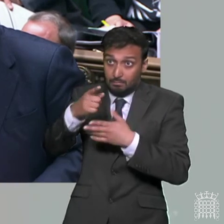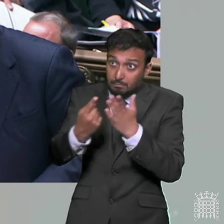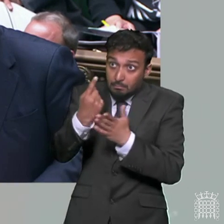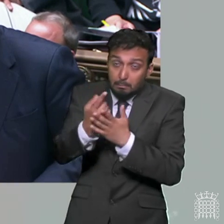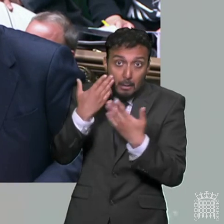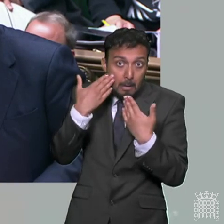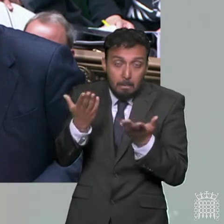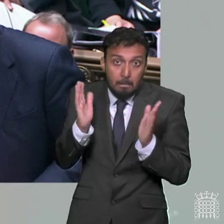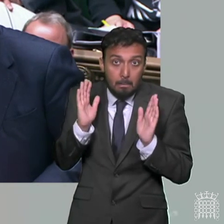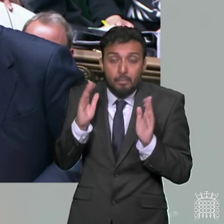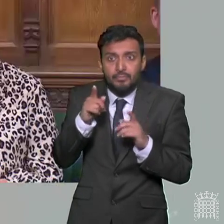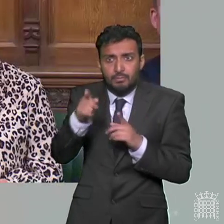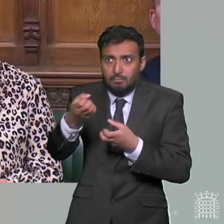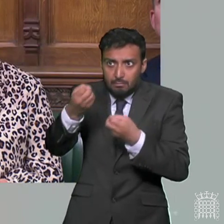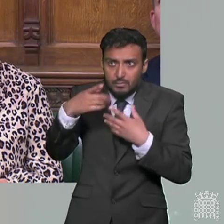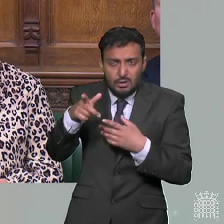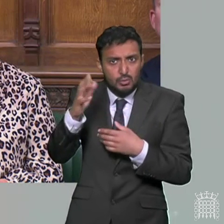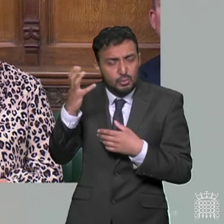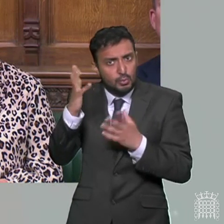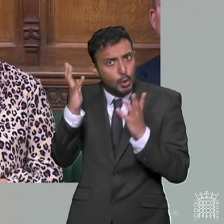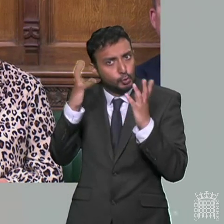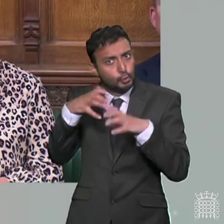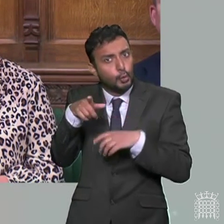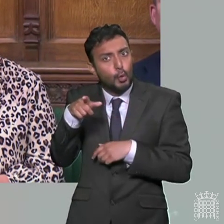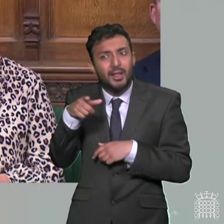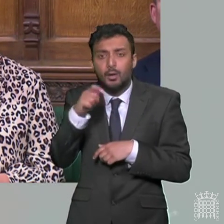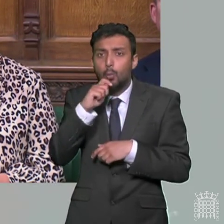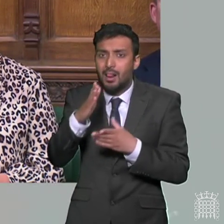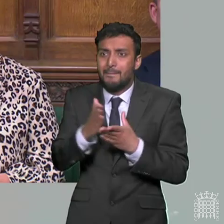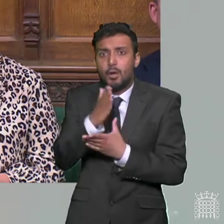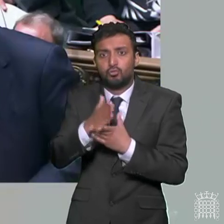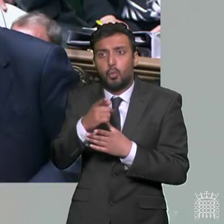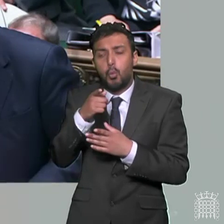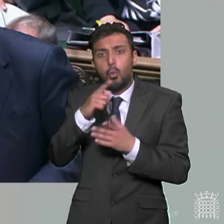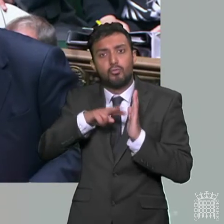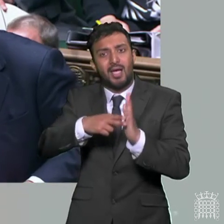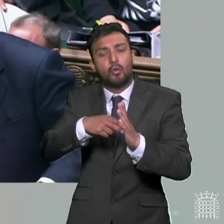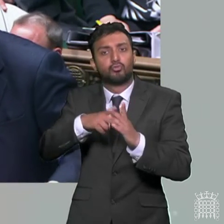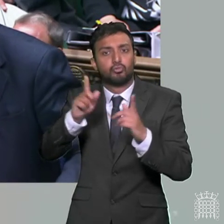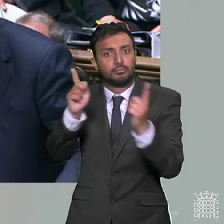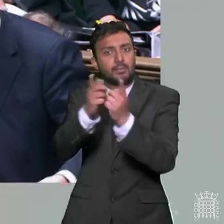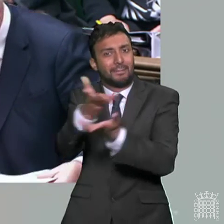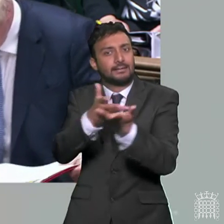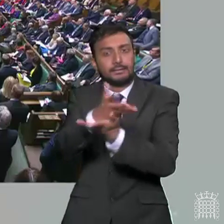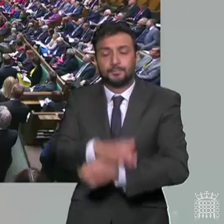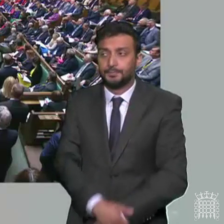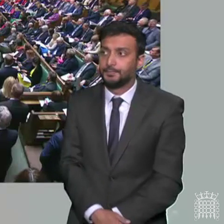What she says is very concerning and I will make sure that she gets a meeting with the relevant Minister as soon as possible.